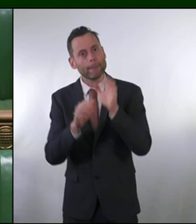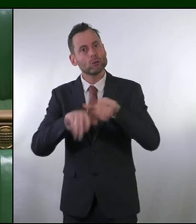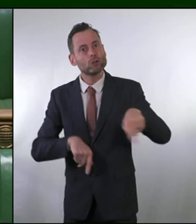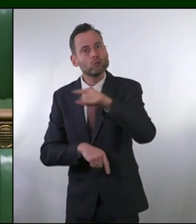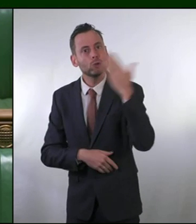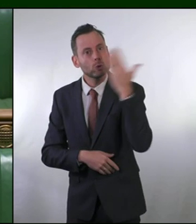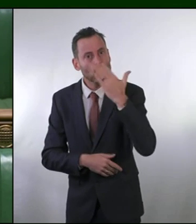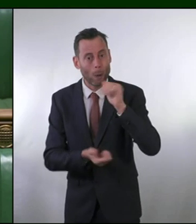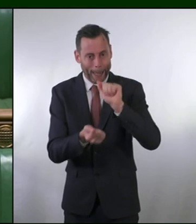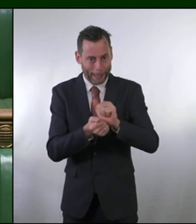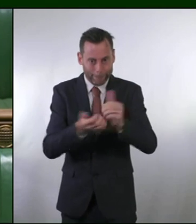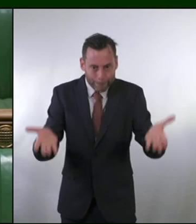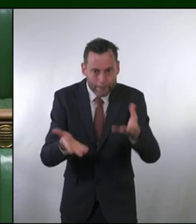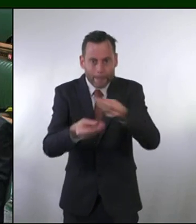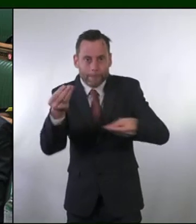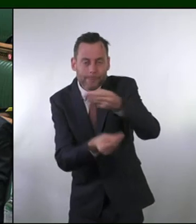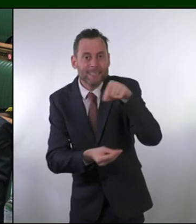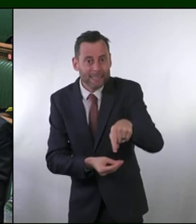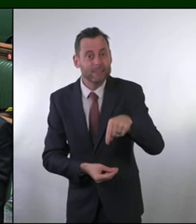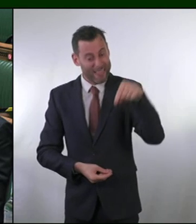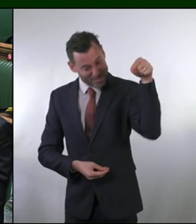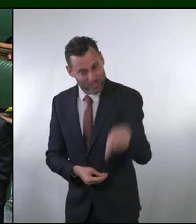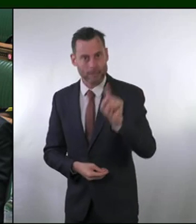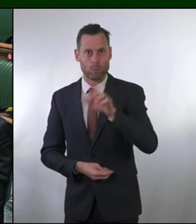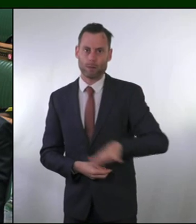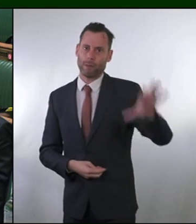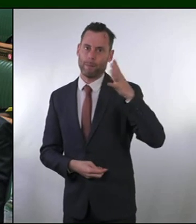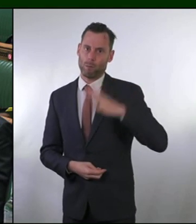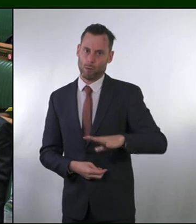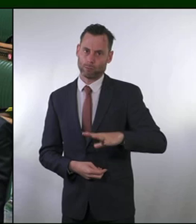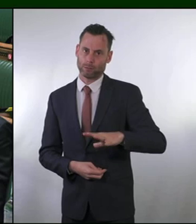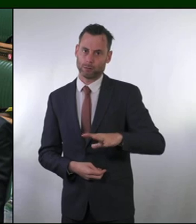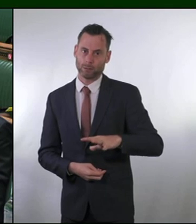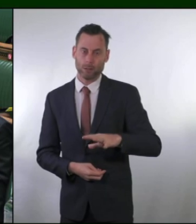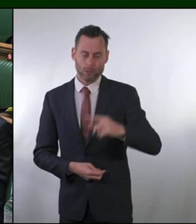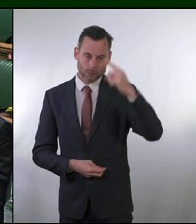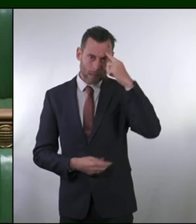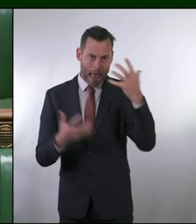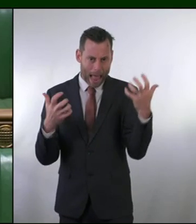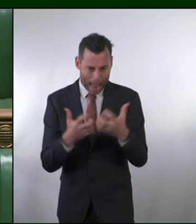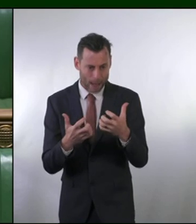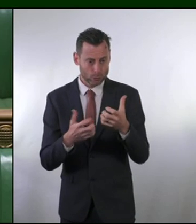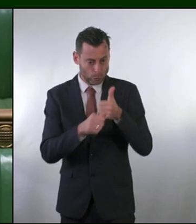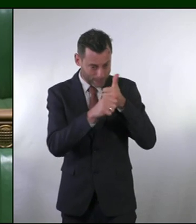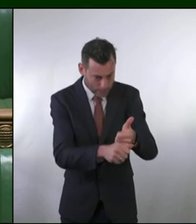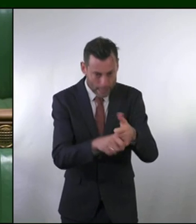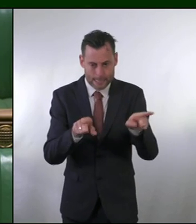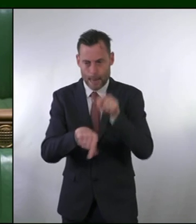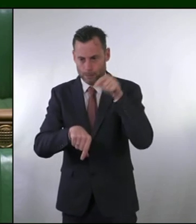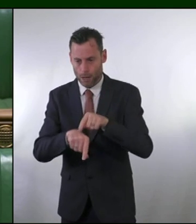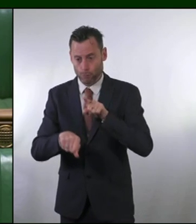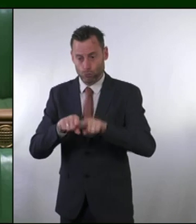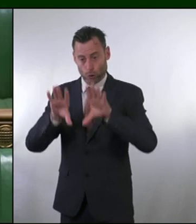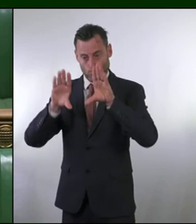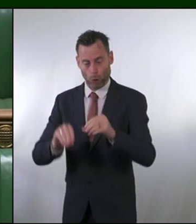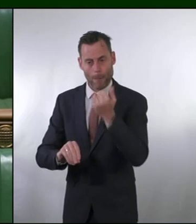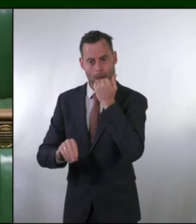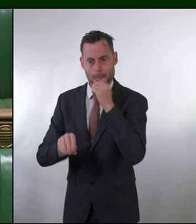That I think is what the people of this country want to do. This is our opportunity to do that, and to suppress the virus where it is surging.